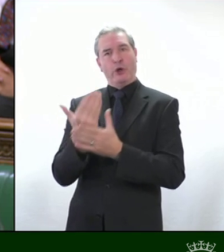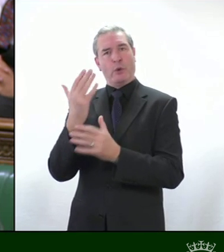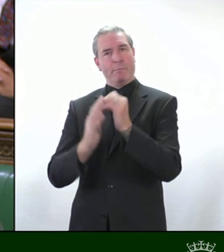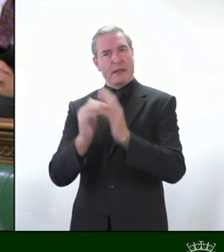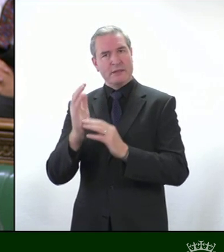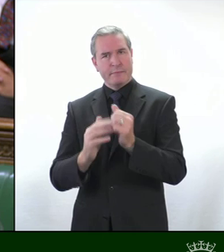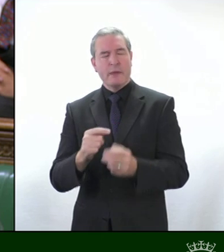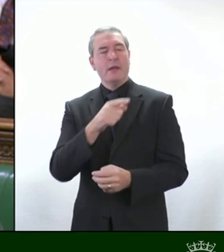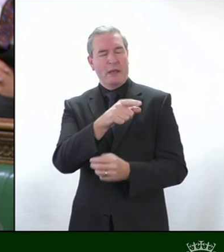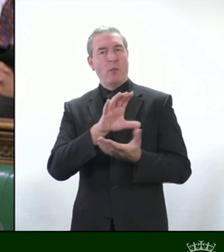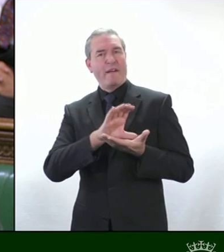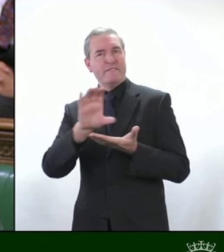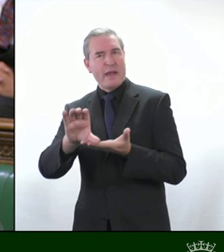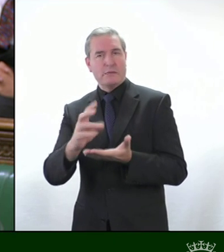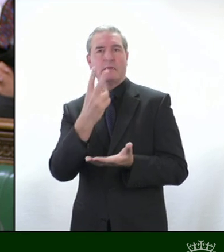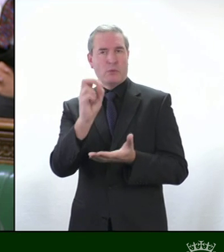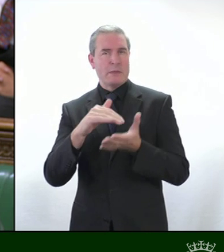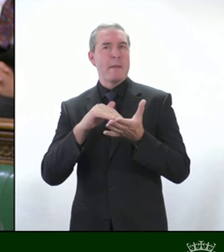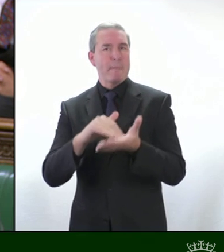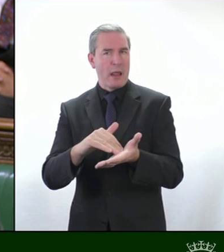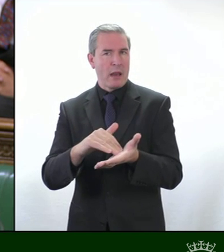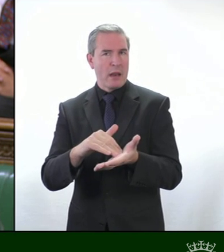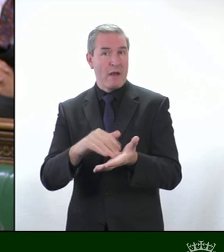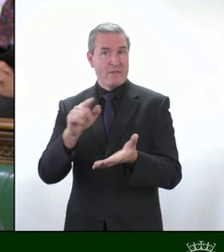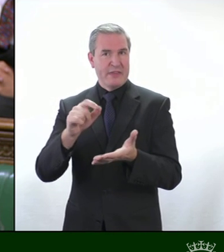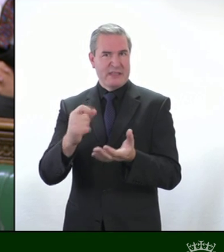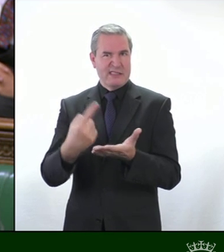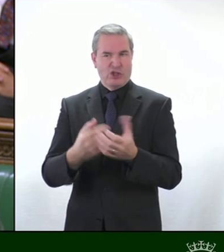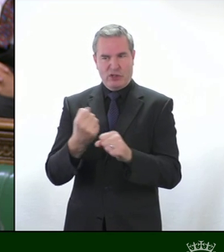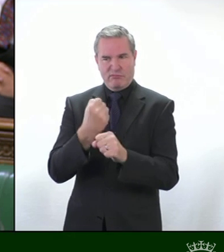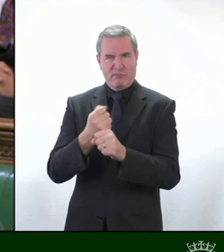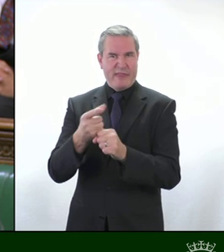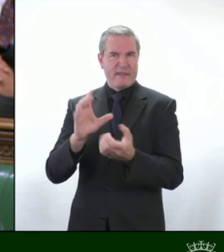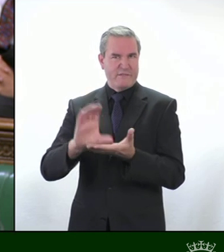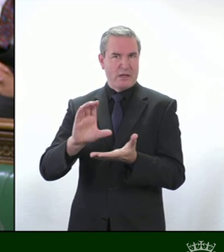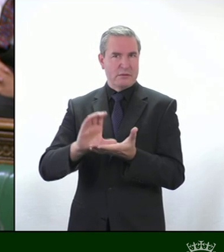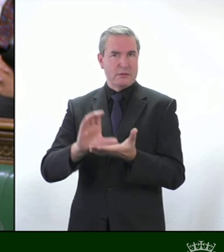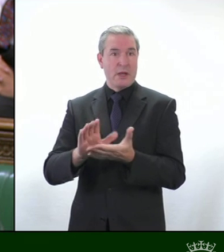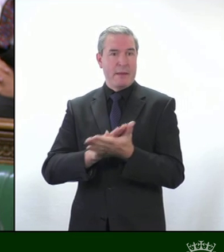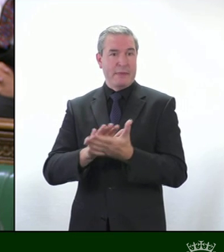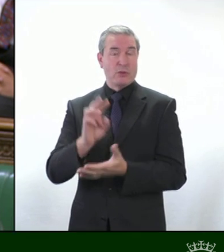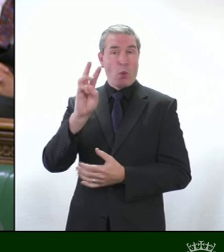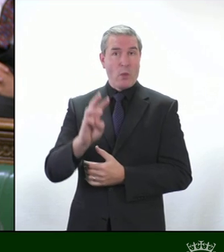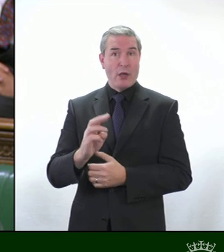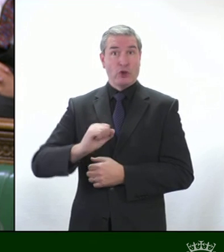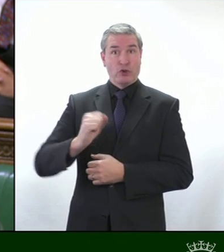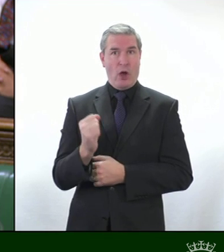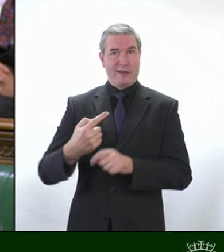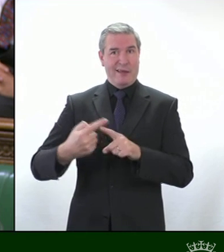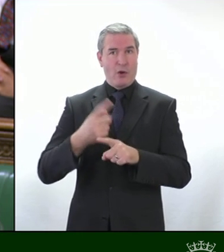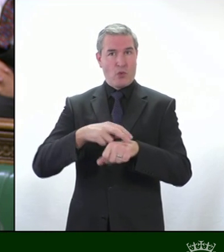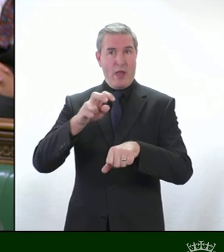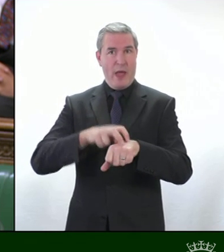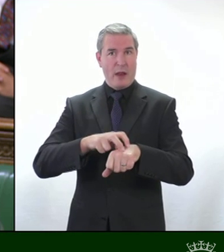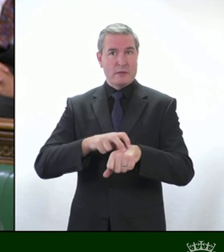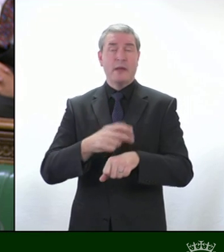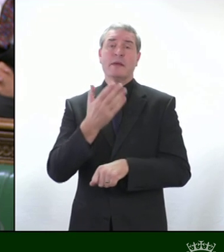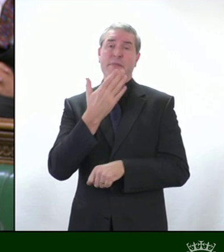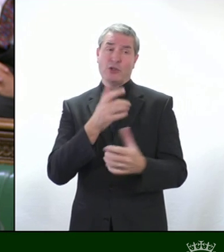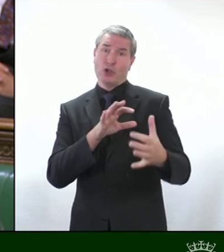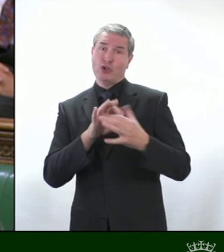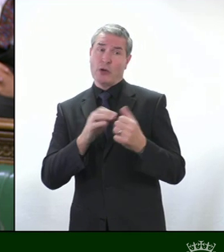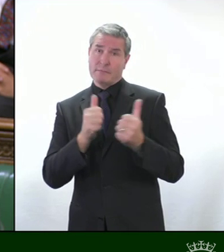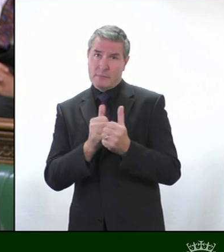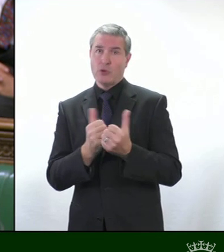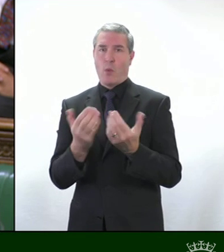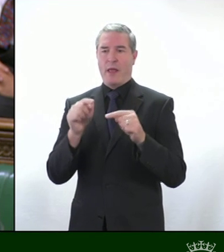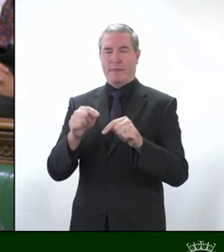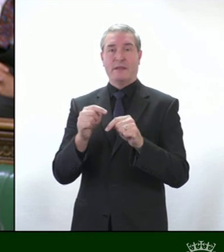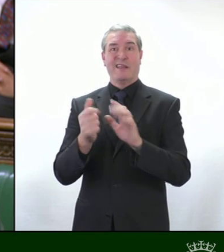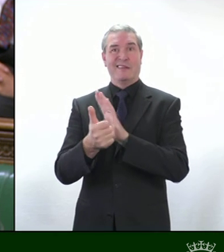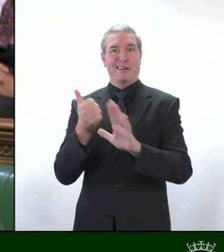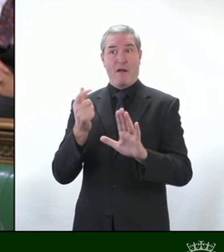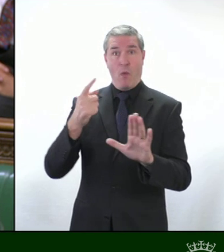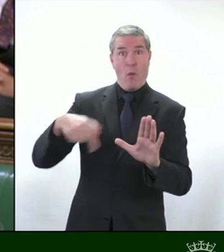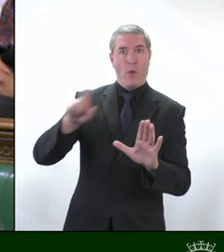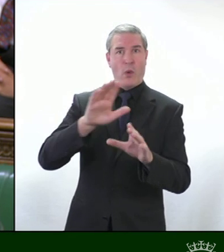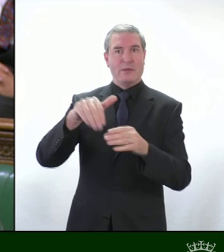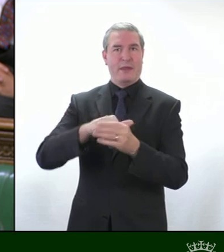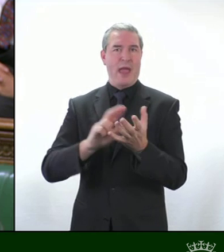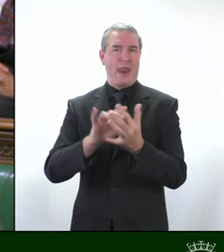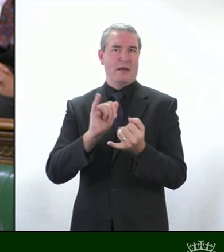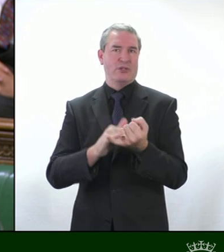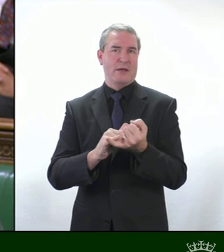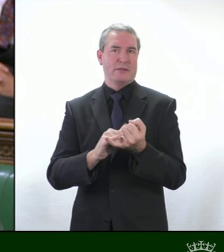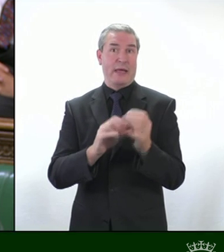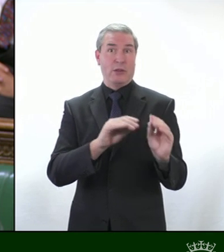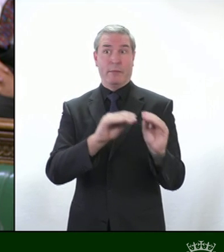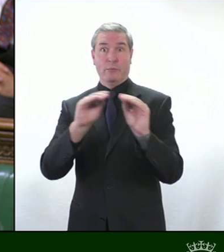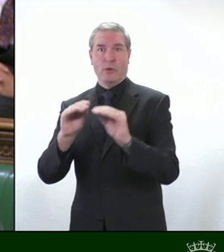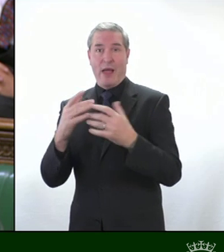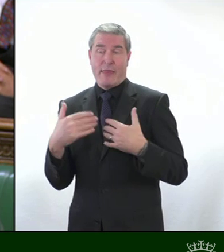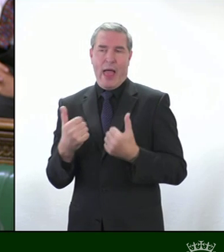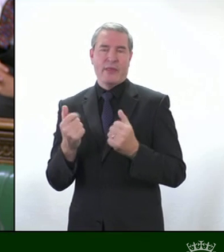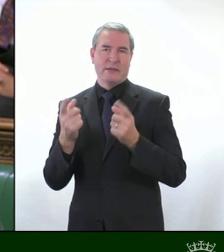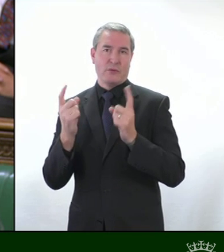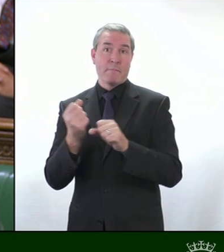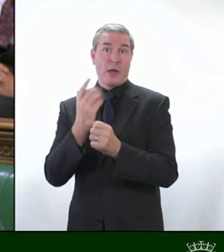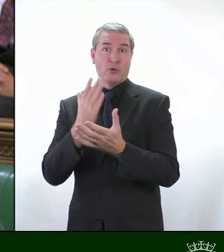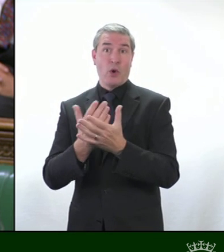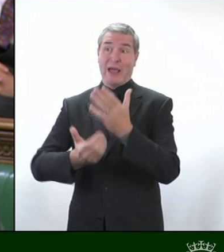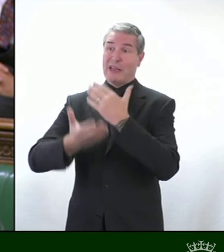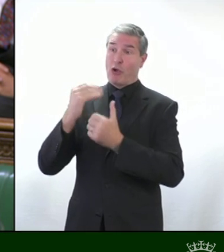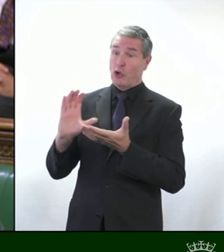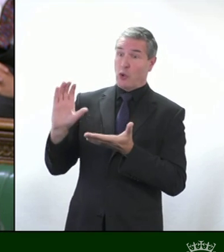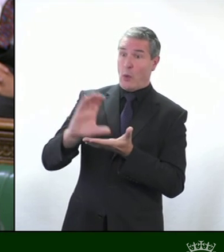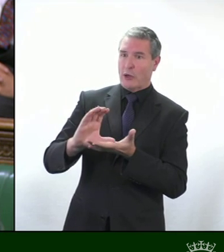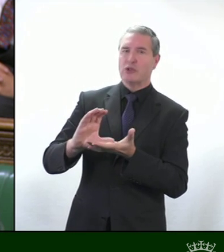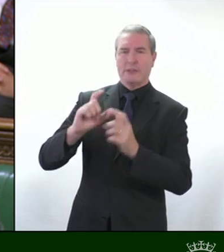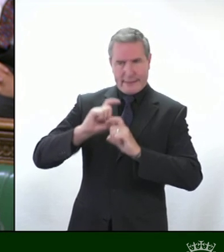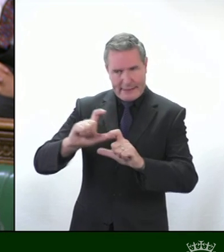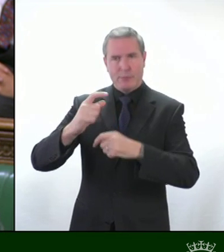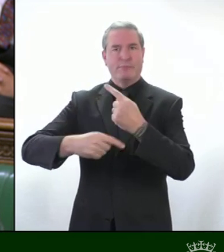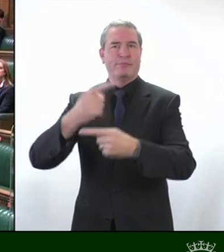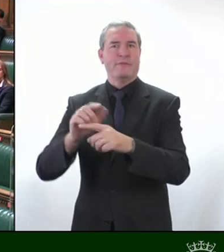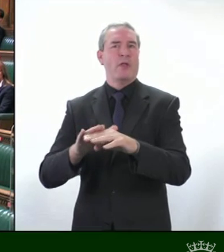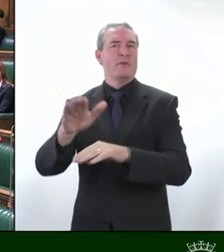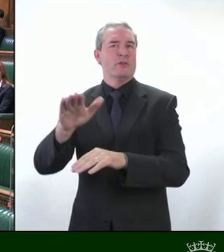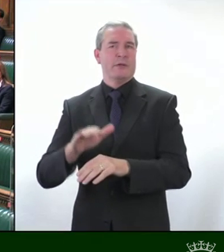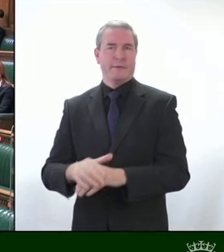He is investing £20 million in the medicines and diagnostic manufacturing transformation fund to benefit Wales, Scotland, England and Northern Ireland, so will he join me in welcoming the skill of all those in the NHS and, indeed, the Health Secretary in making historical donations work for our communities today?